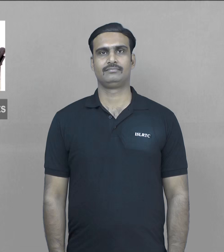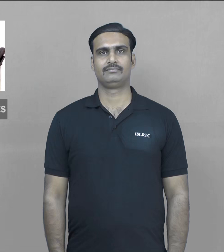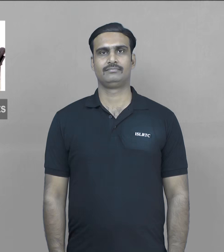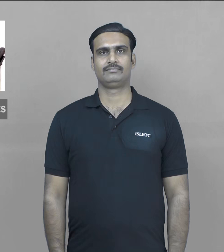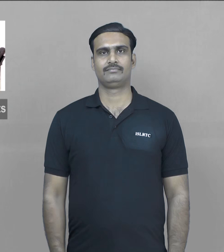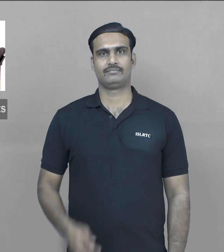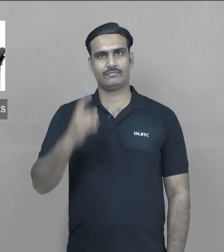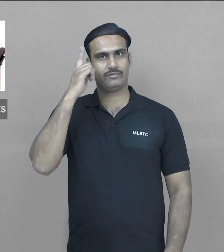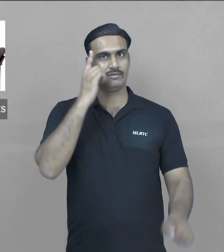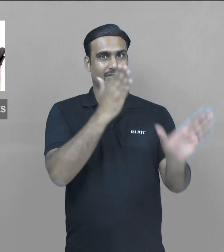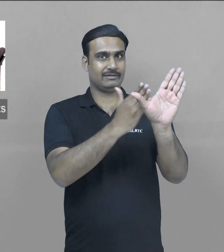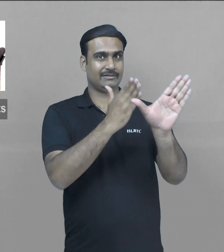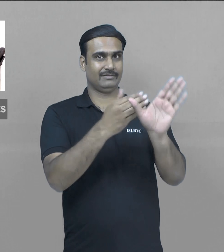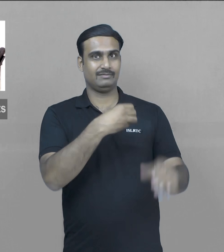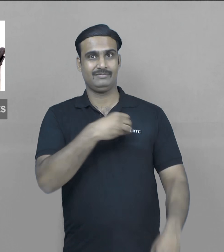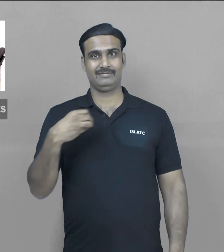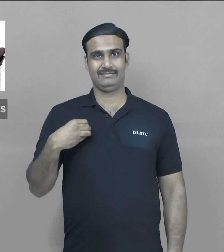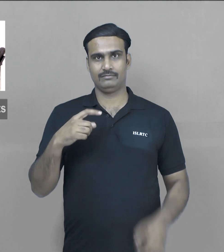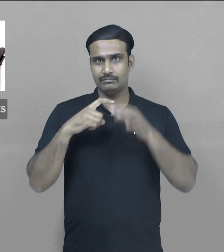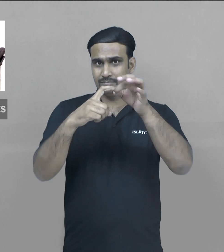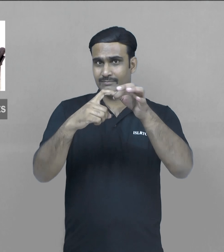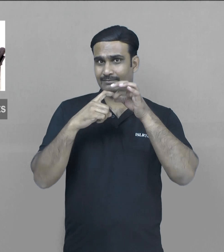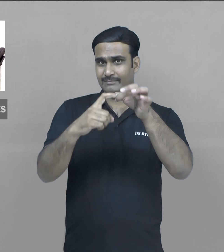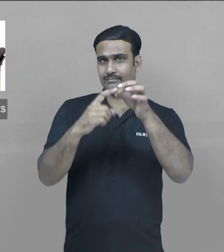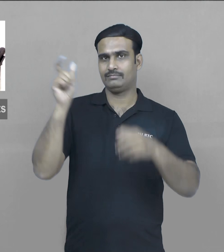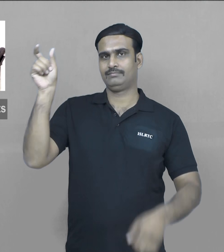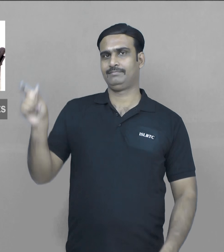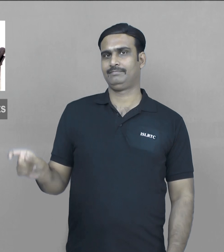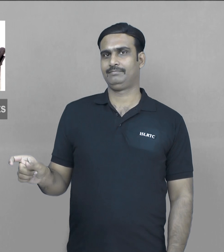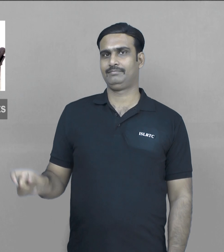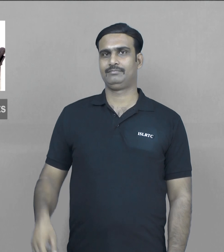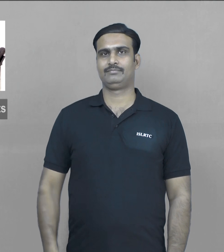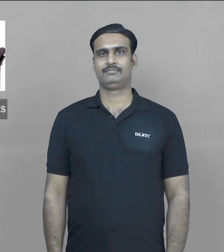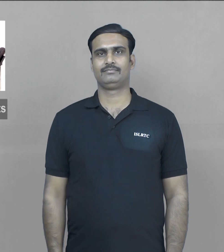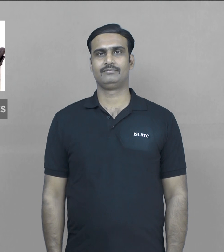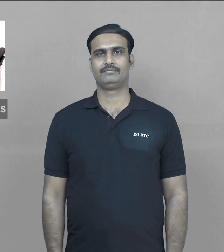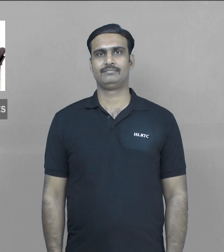Psychologists